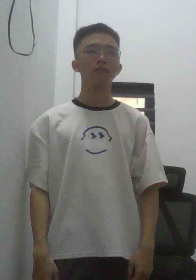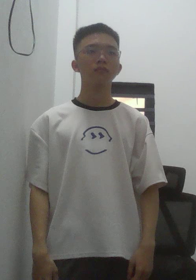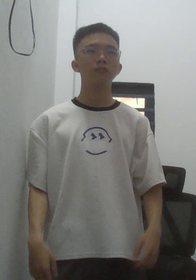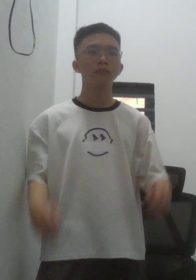xin chao